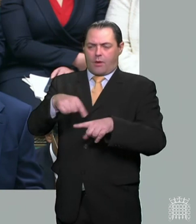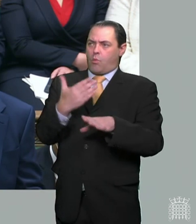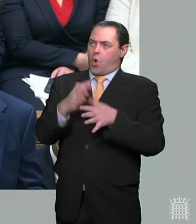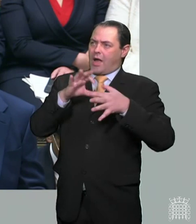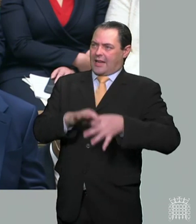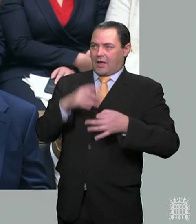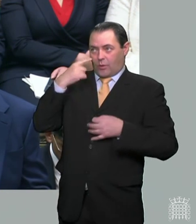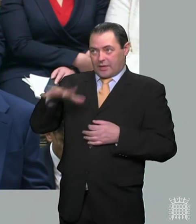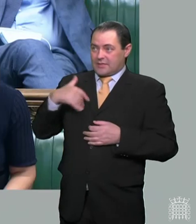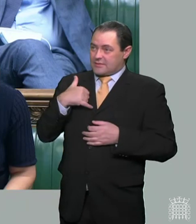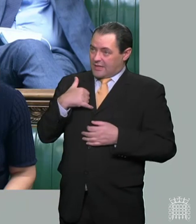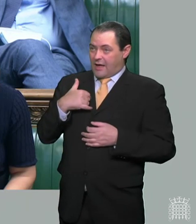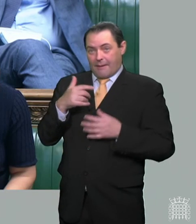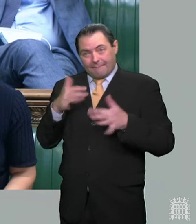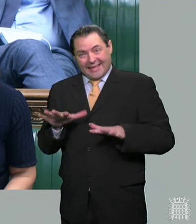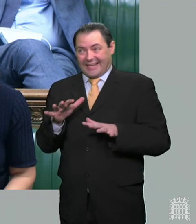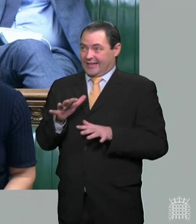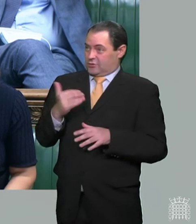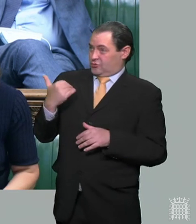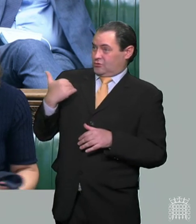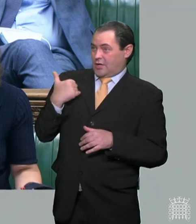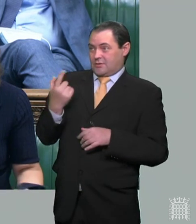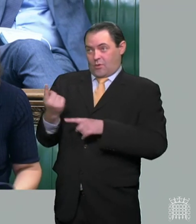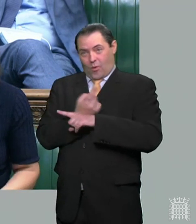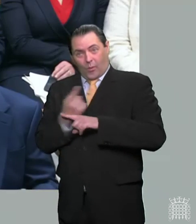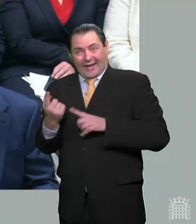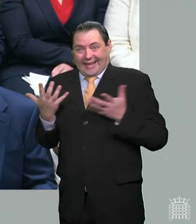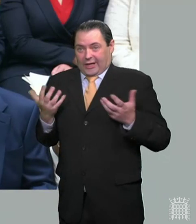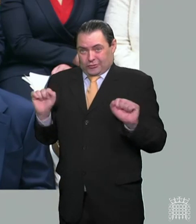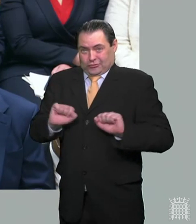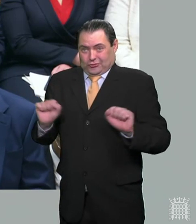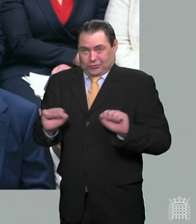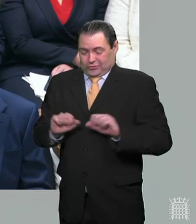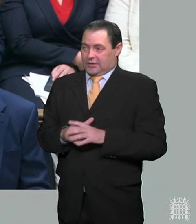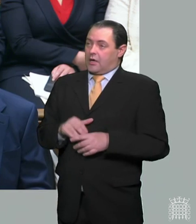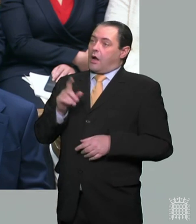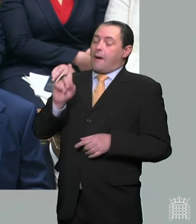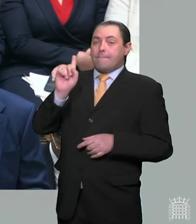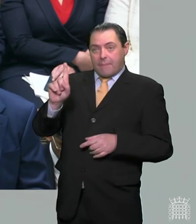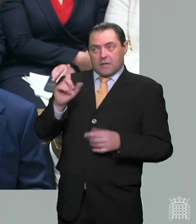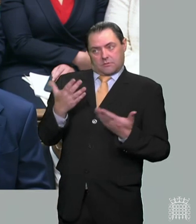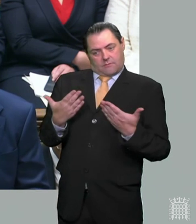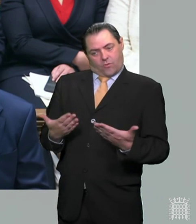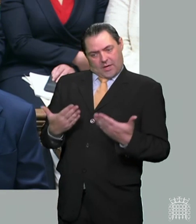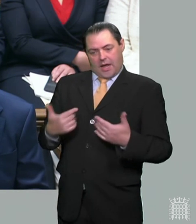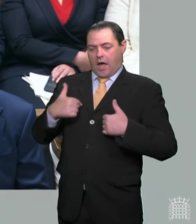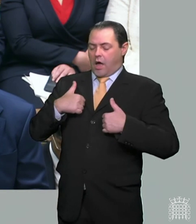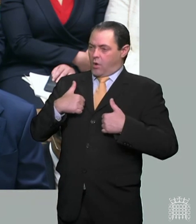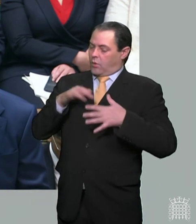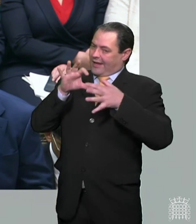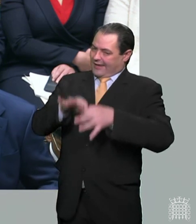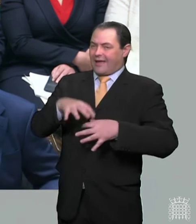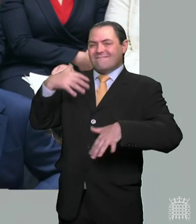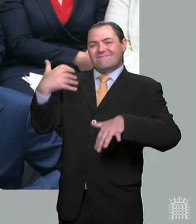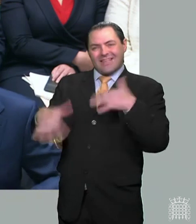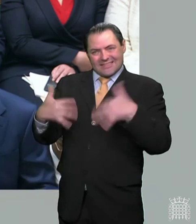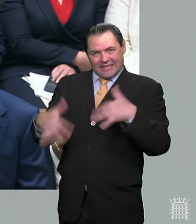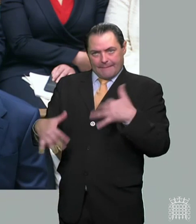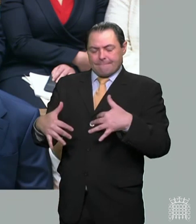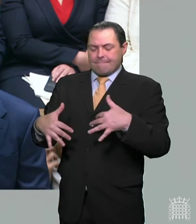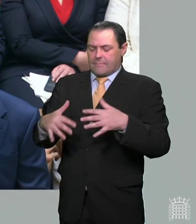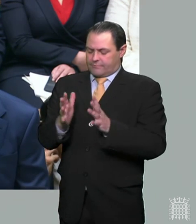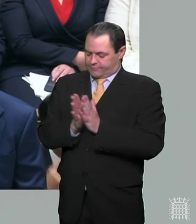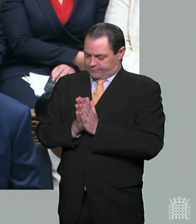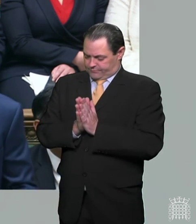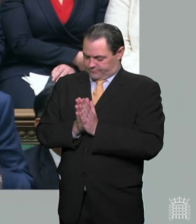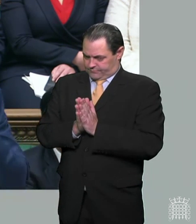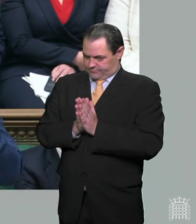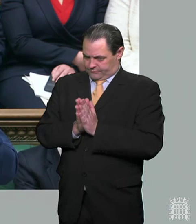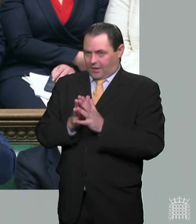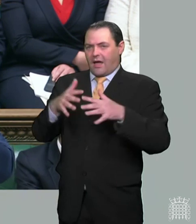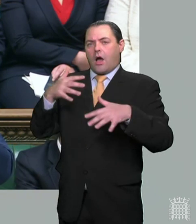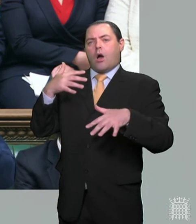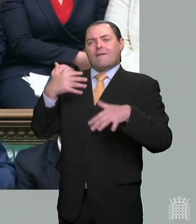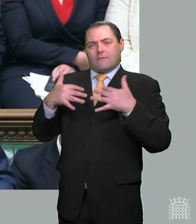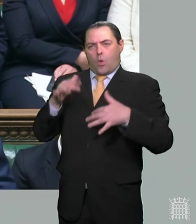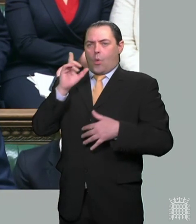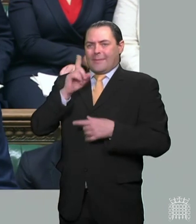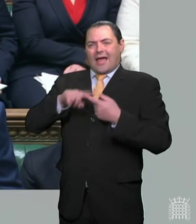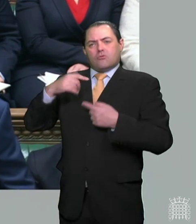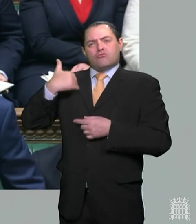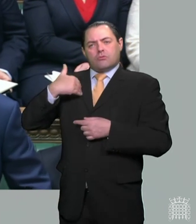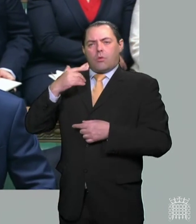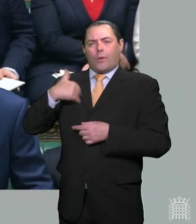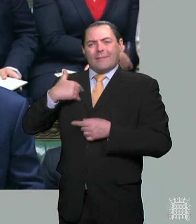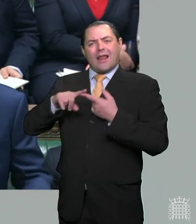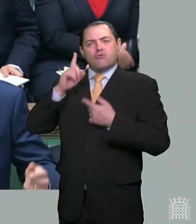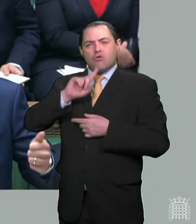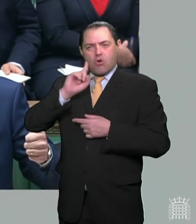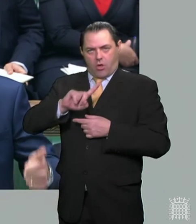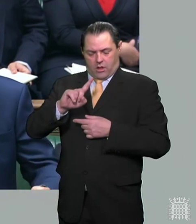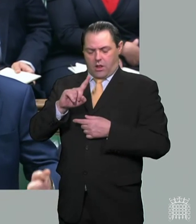Well, if she will give me a chance; I have not been in the job a full week. I can also tell the honourable Lady what we are doing right now with the women and girls victims strategy, which we published in July.